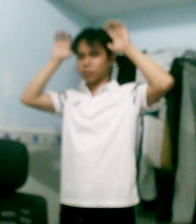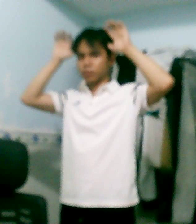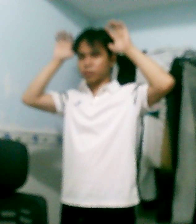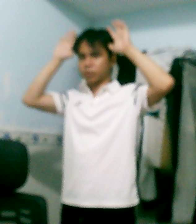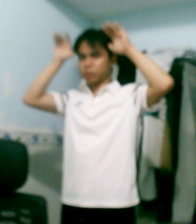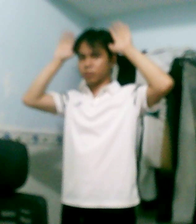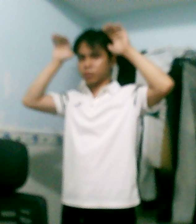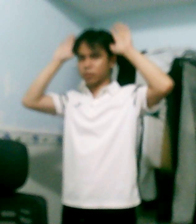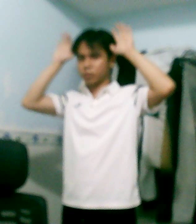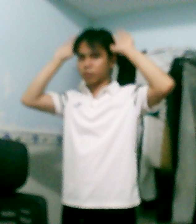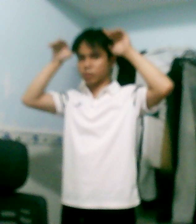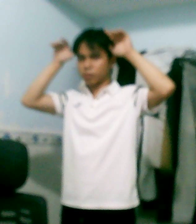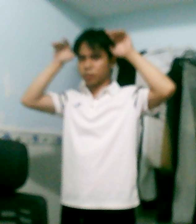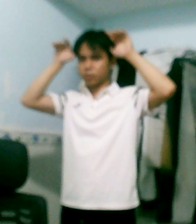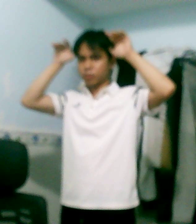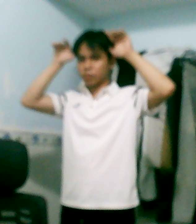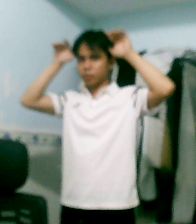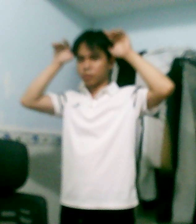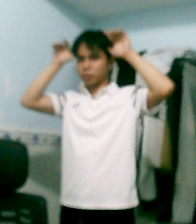cho